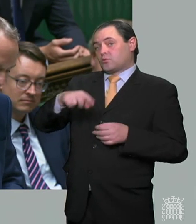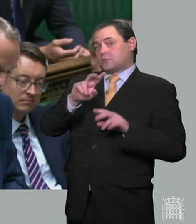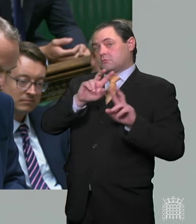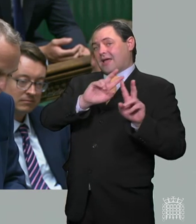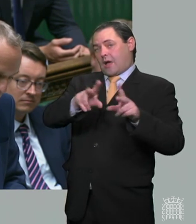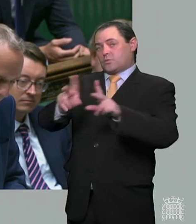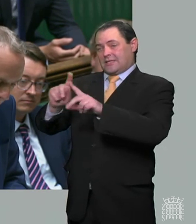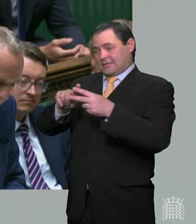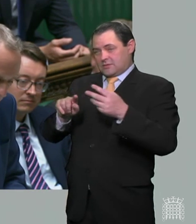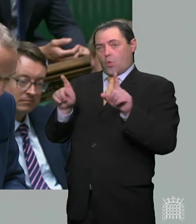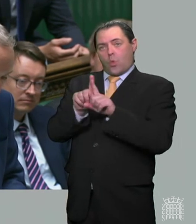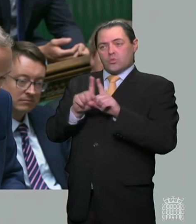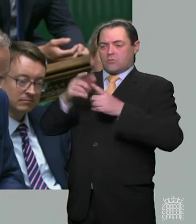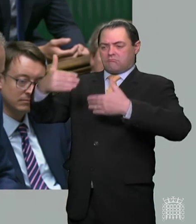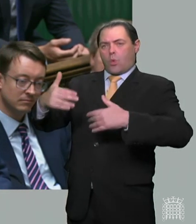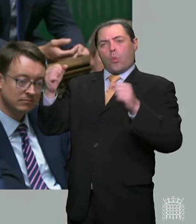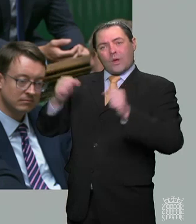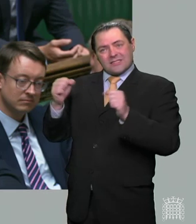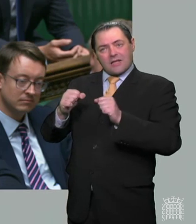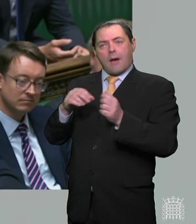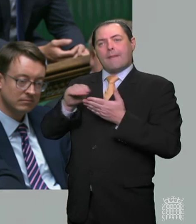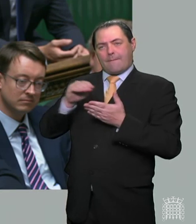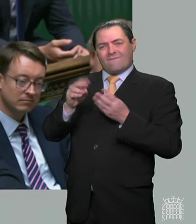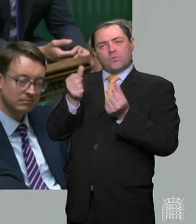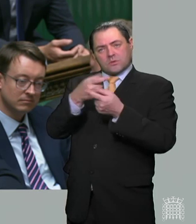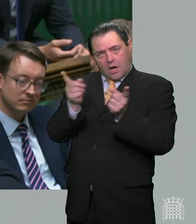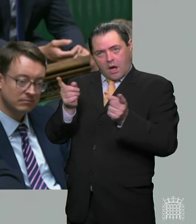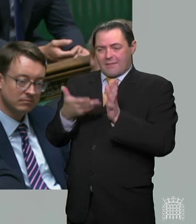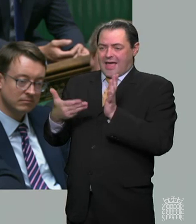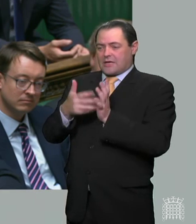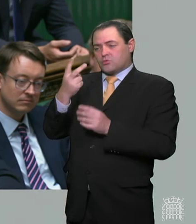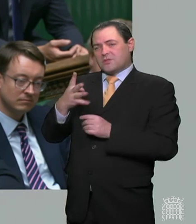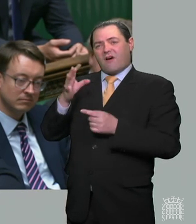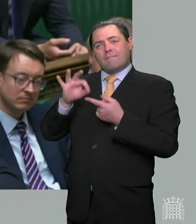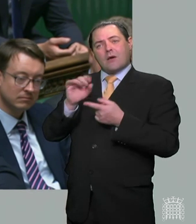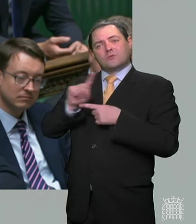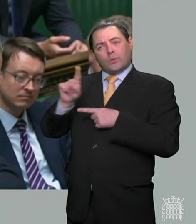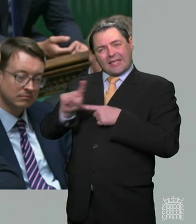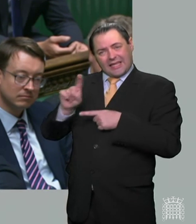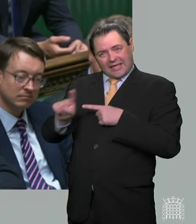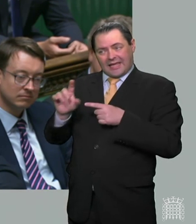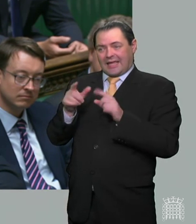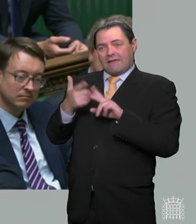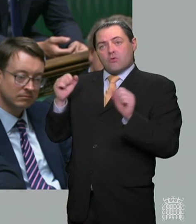We are providing seasonal cold weather payments to eligible claimants—an extra £25 a week during colder periods.